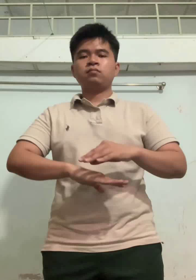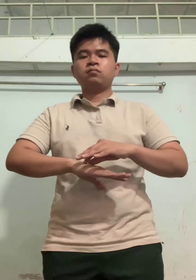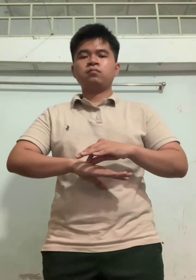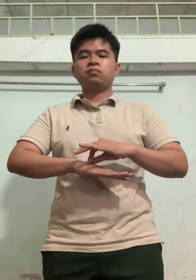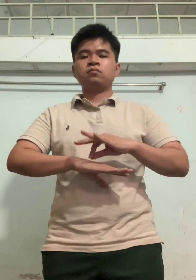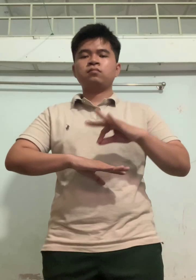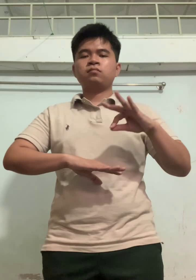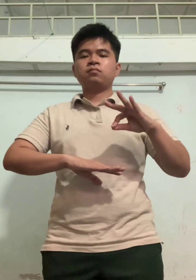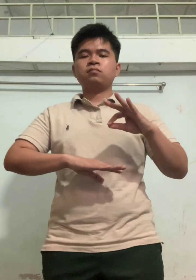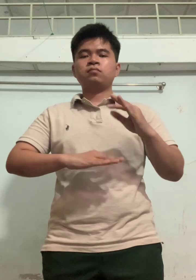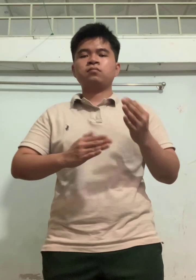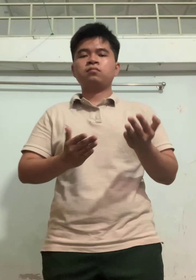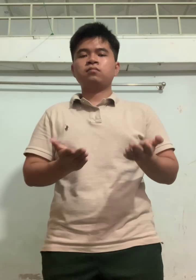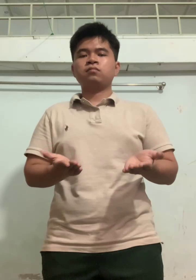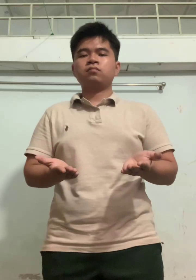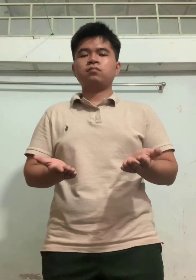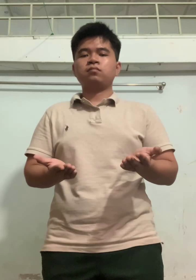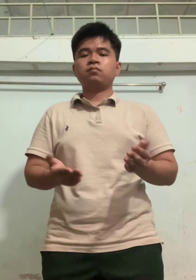tuan nay